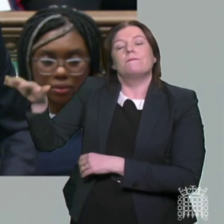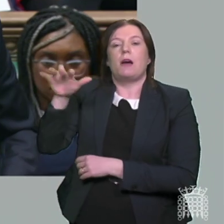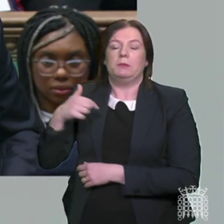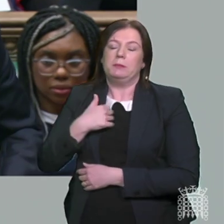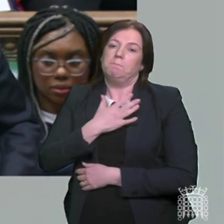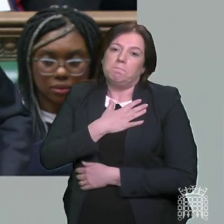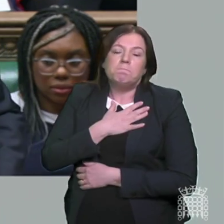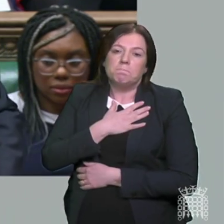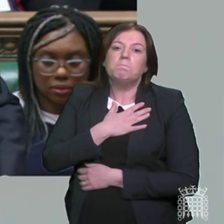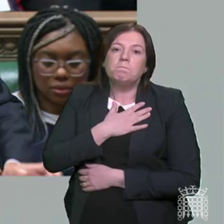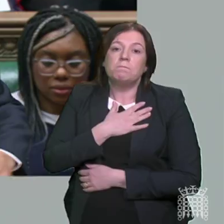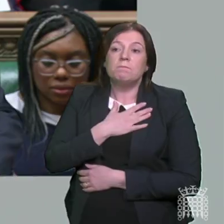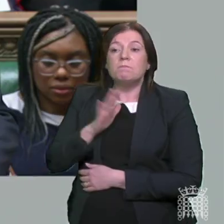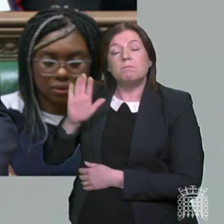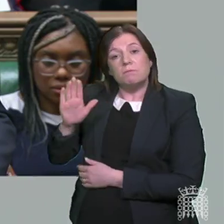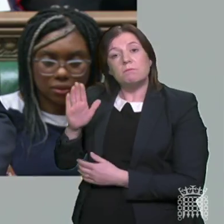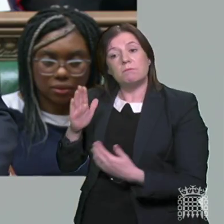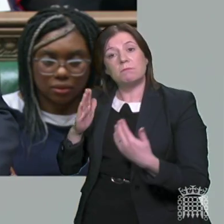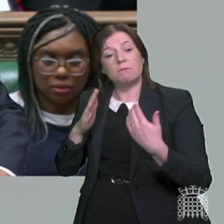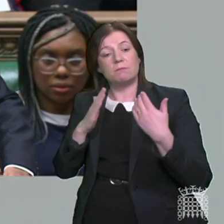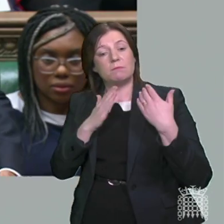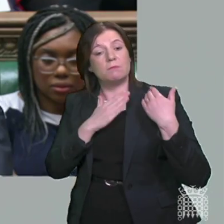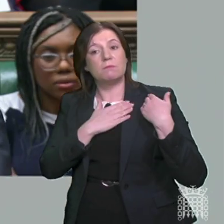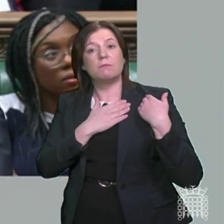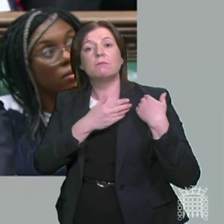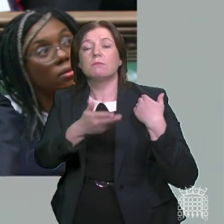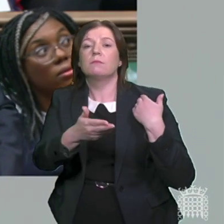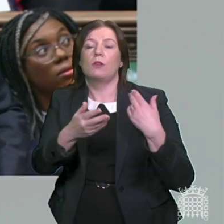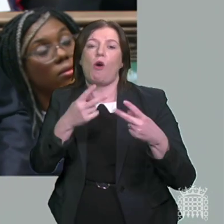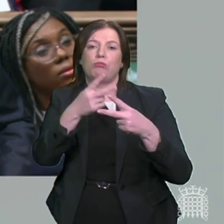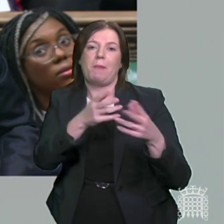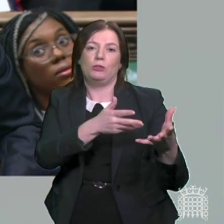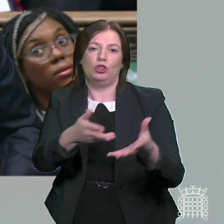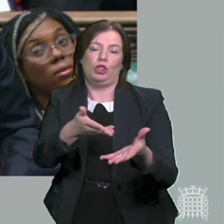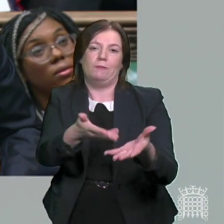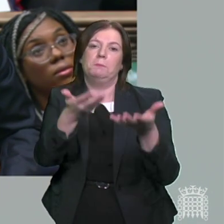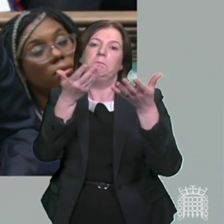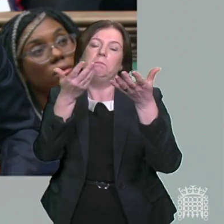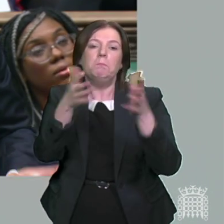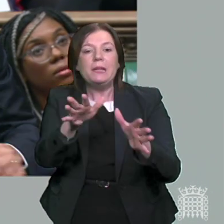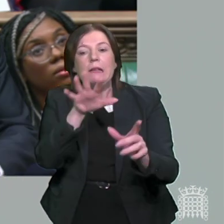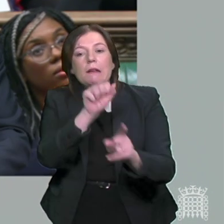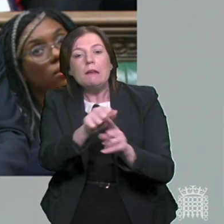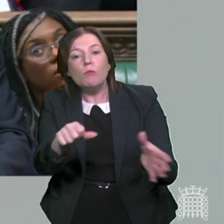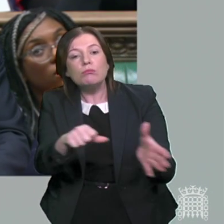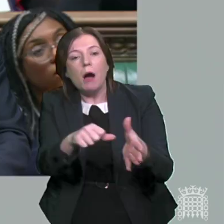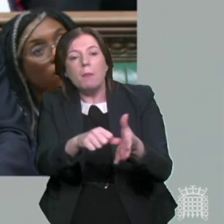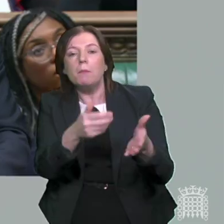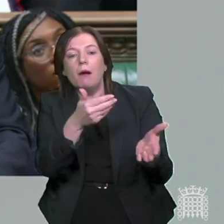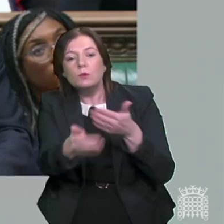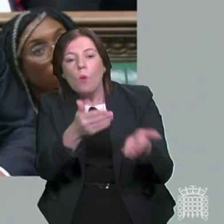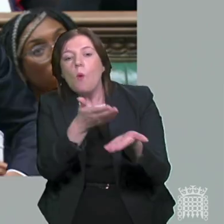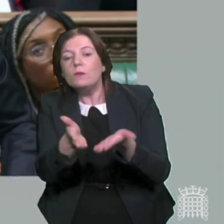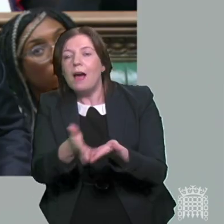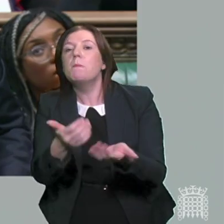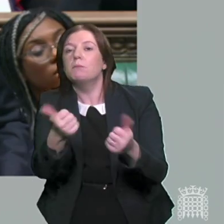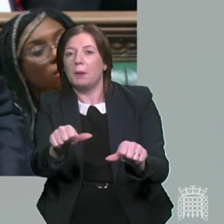The right honourable and learned Gentleman mentioned accountability. The probation service has taken action where failings have been found and where that has been appropriate.